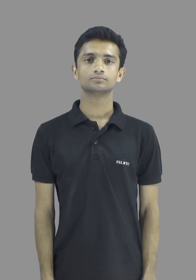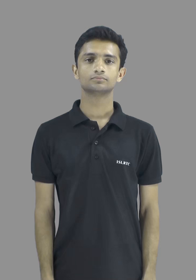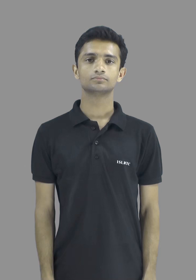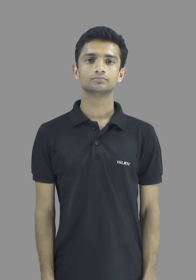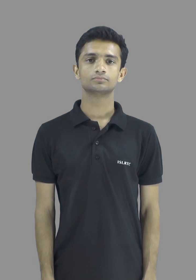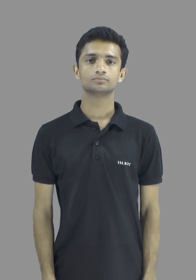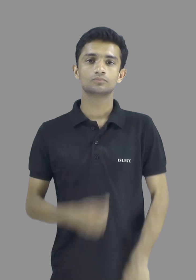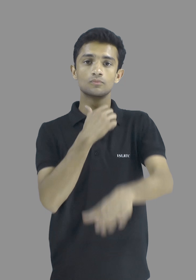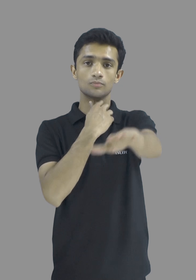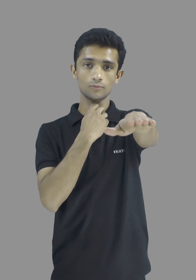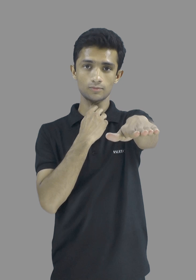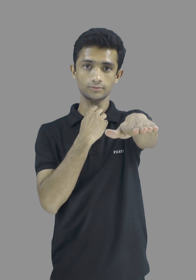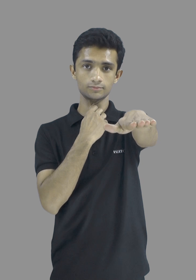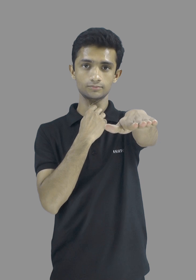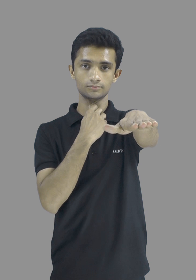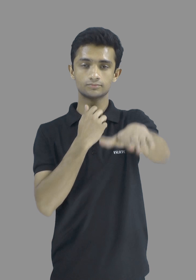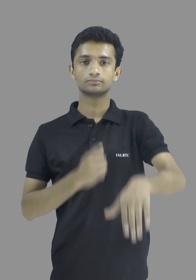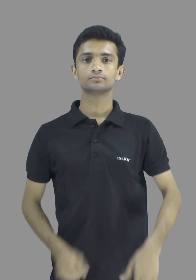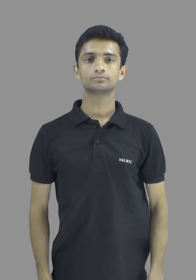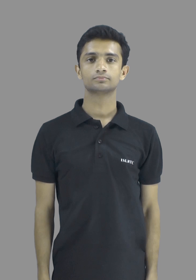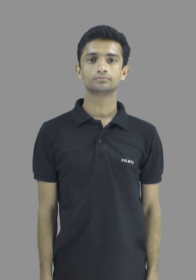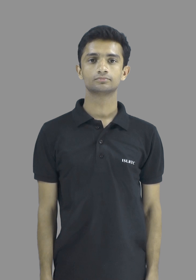Oath Pledge